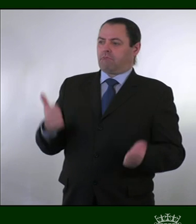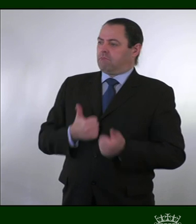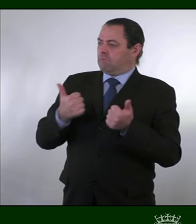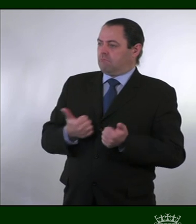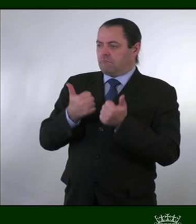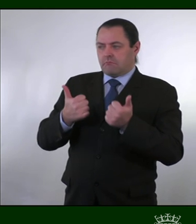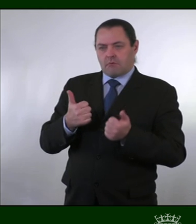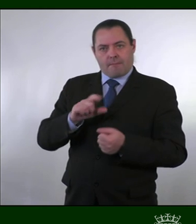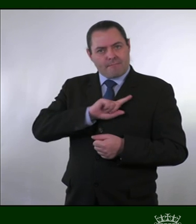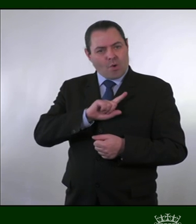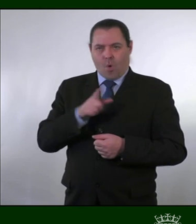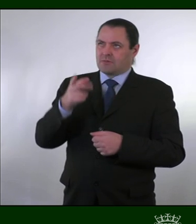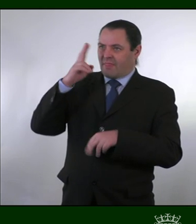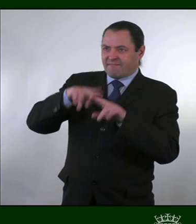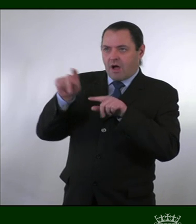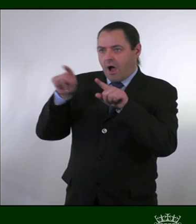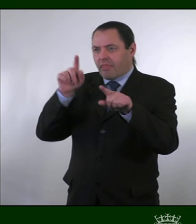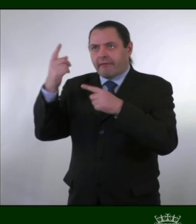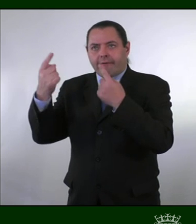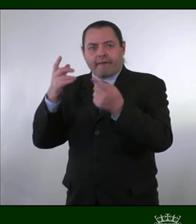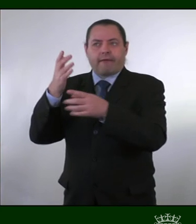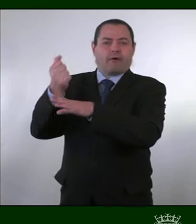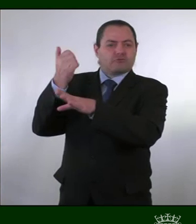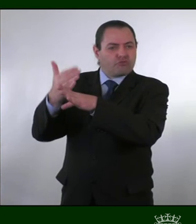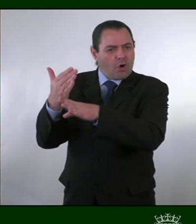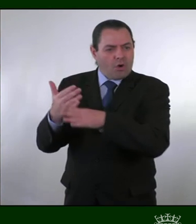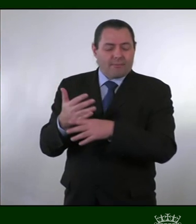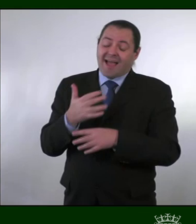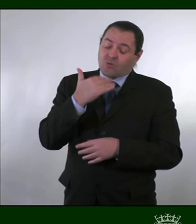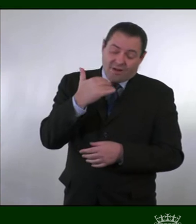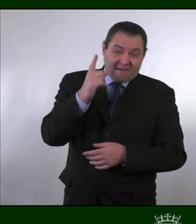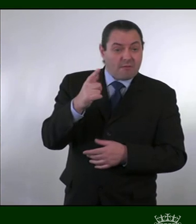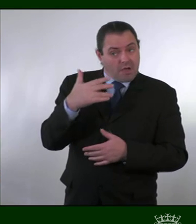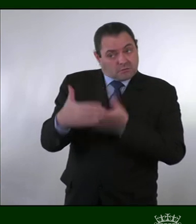That is progress. It is not enough, but it is progress.